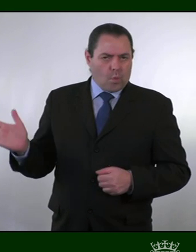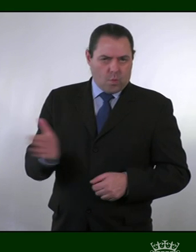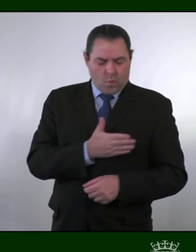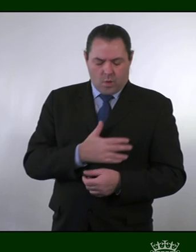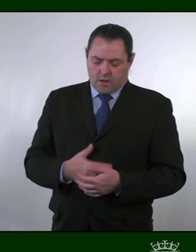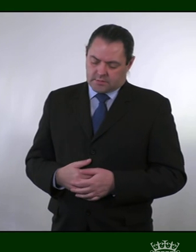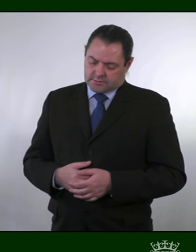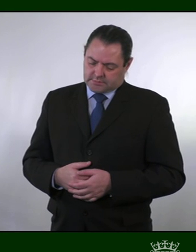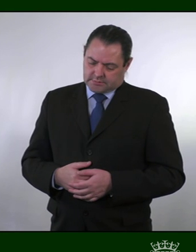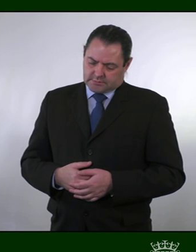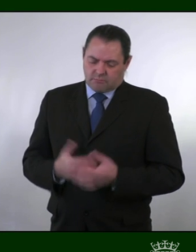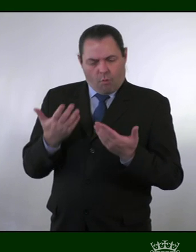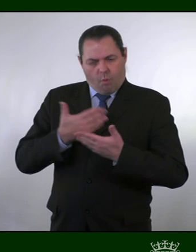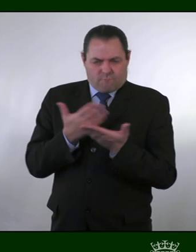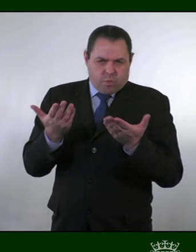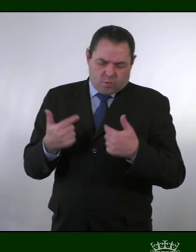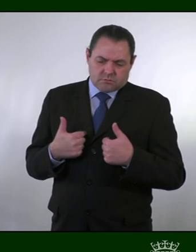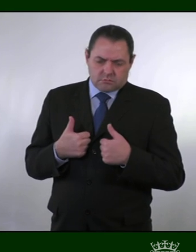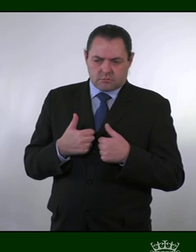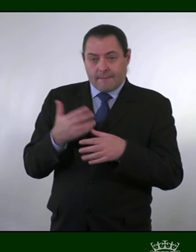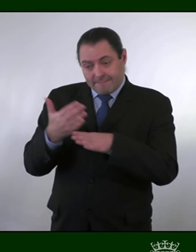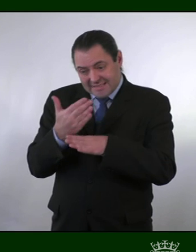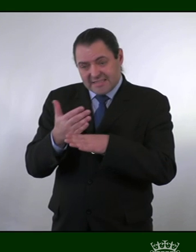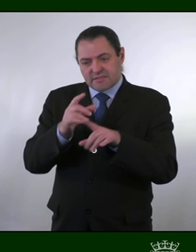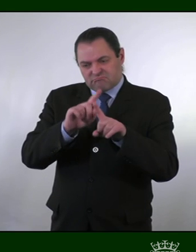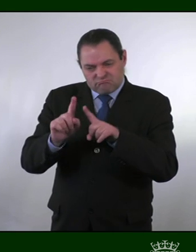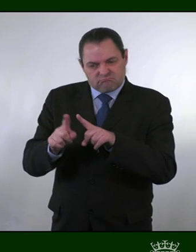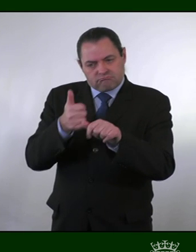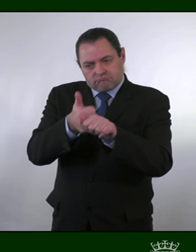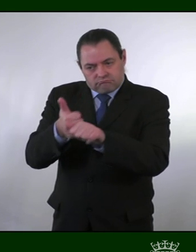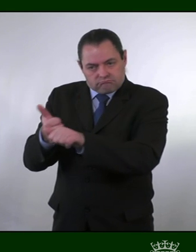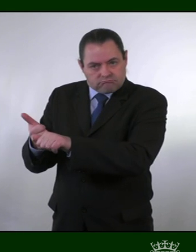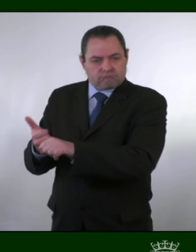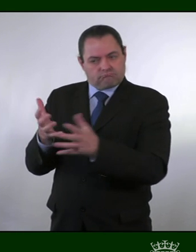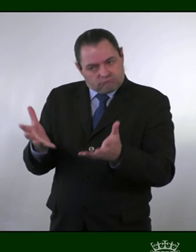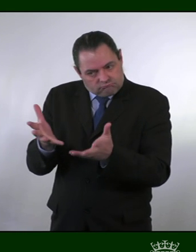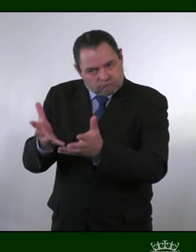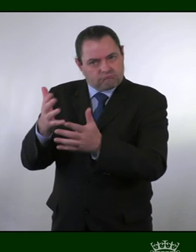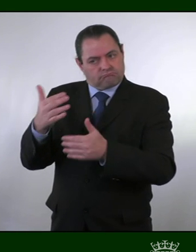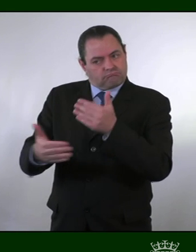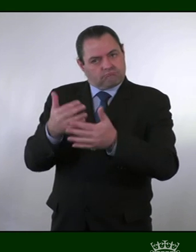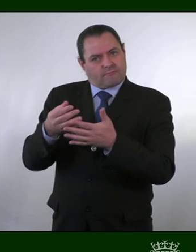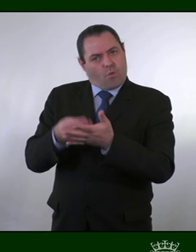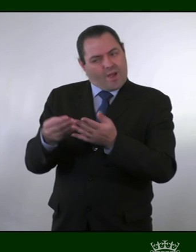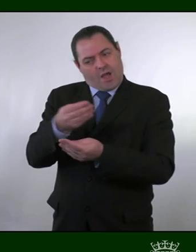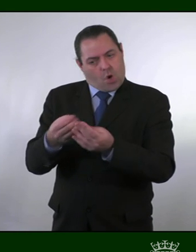Of course we are supporting businesses with all the firepower of the UK economy.